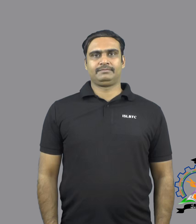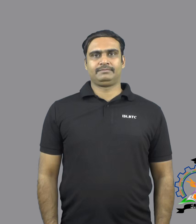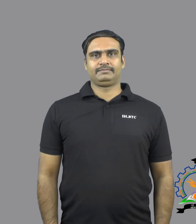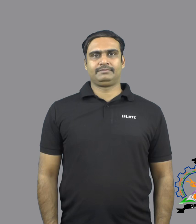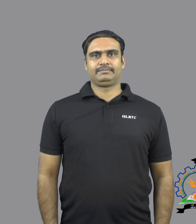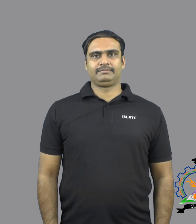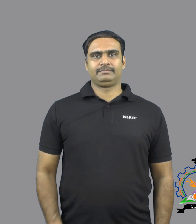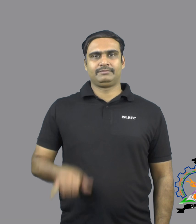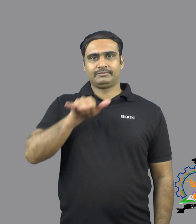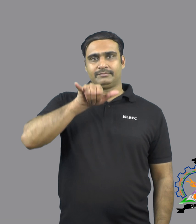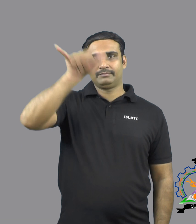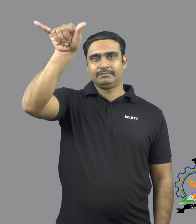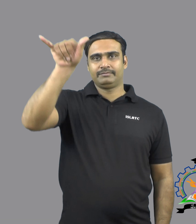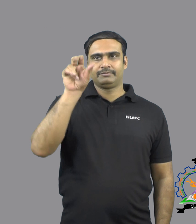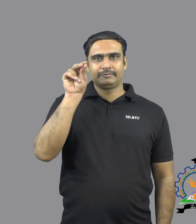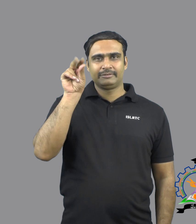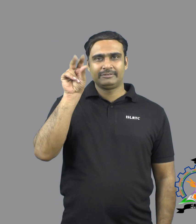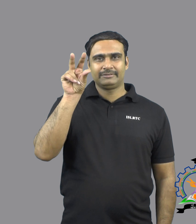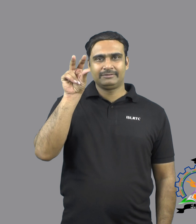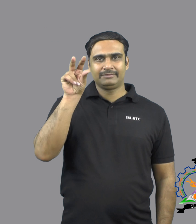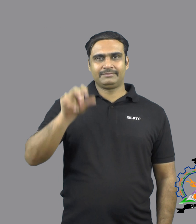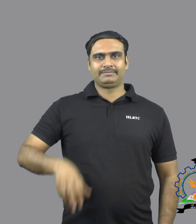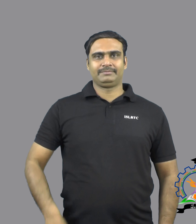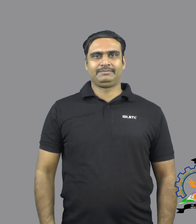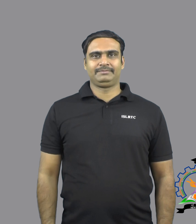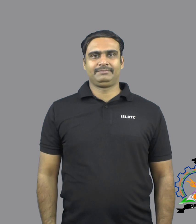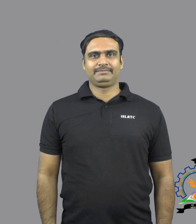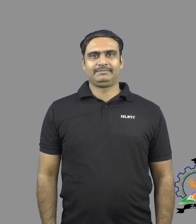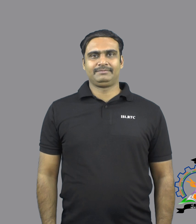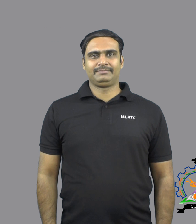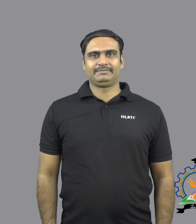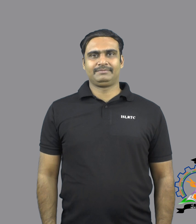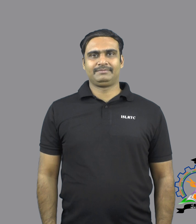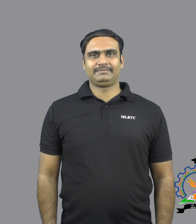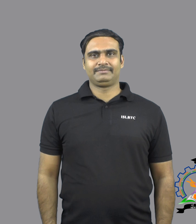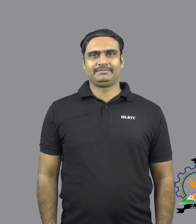Air Vistara